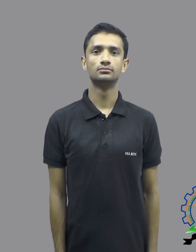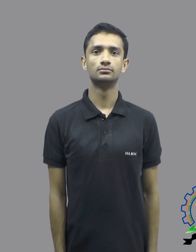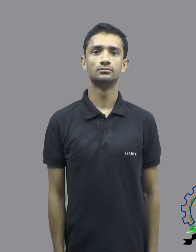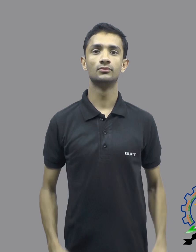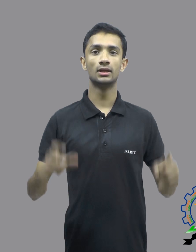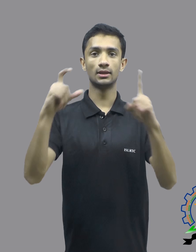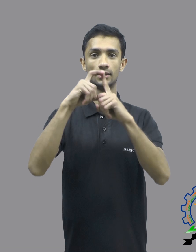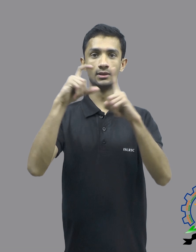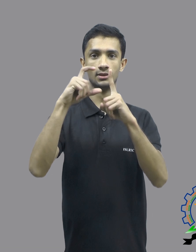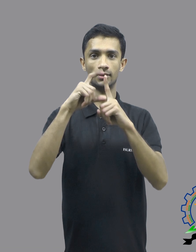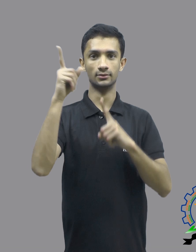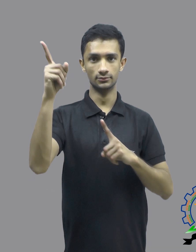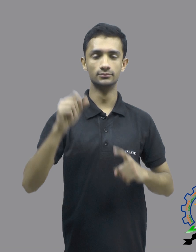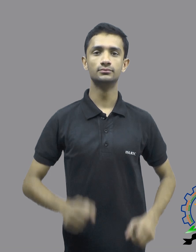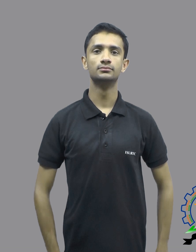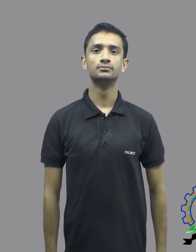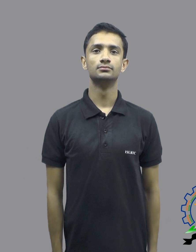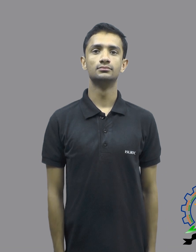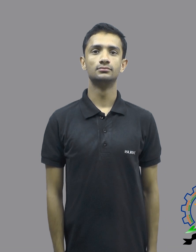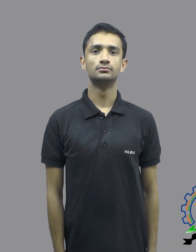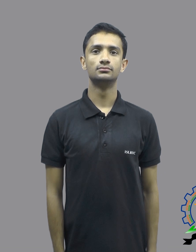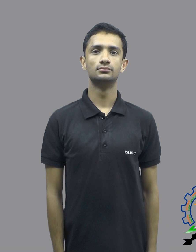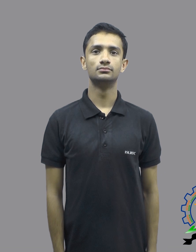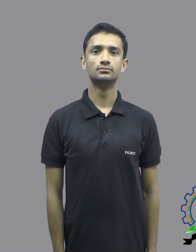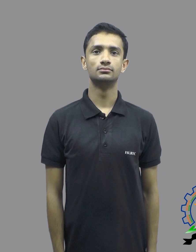Delhi